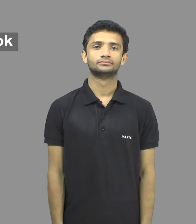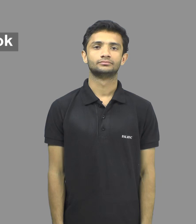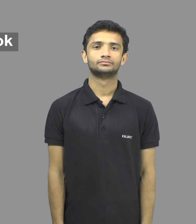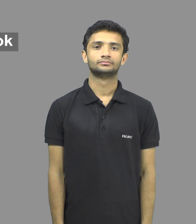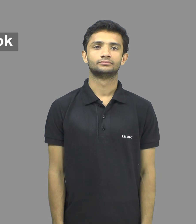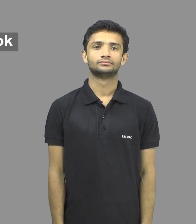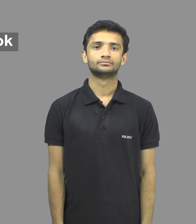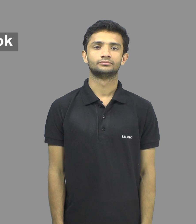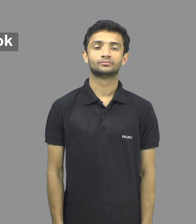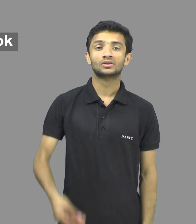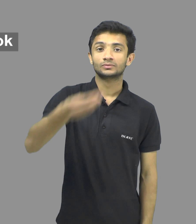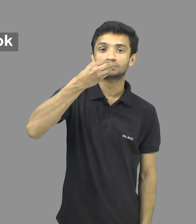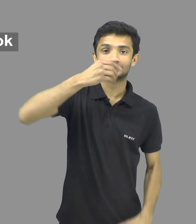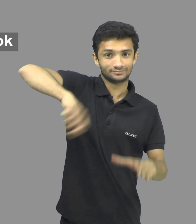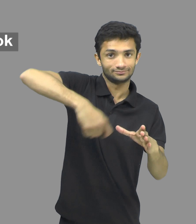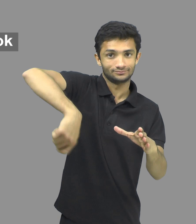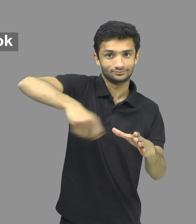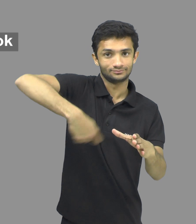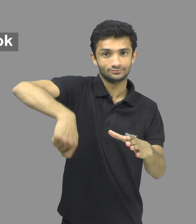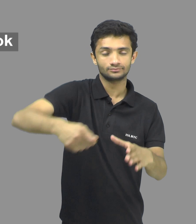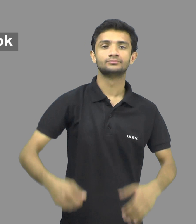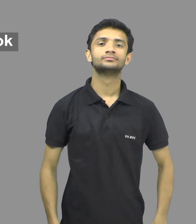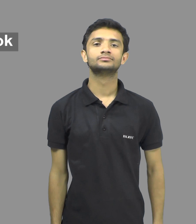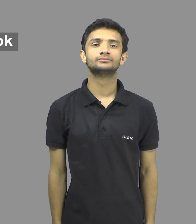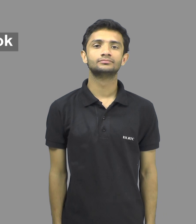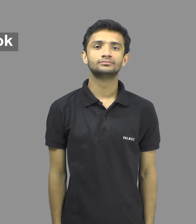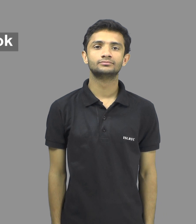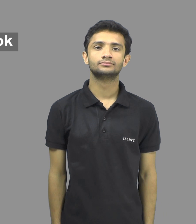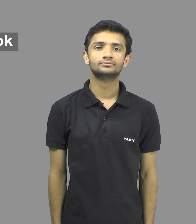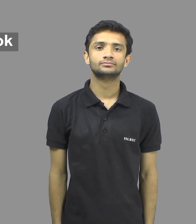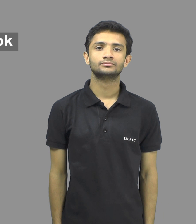Cook